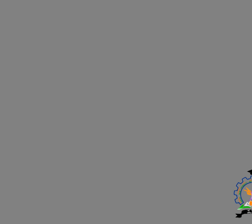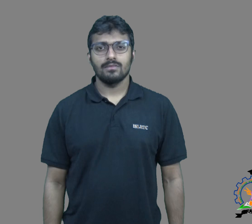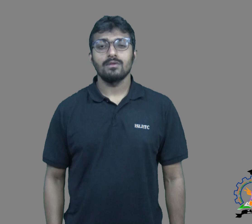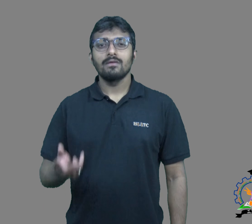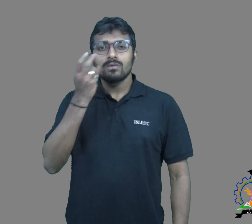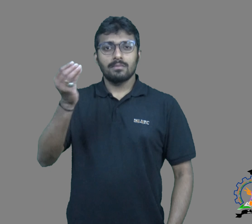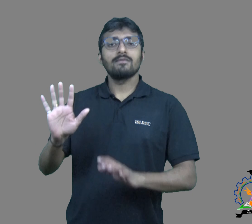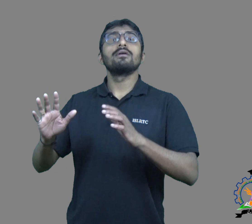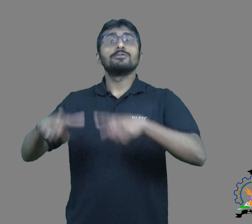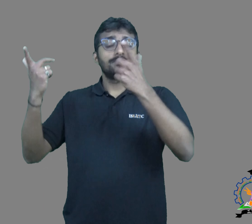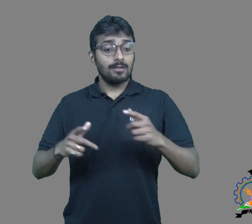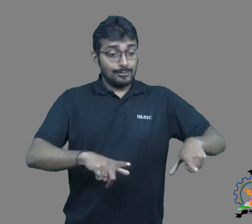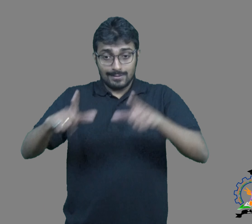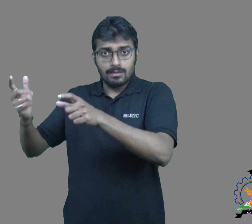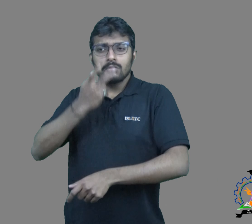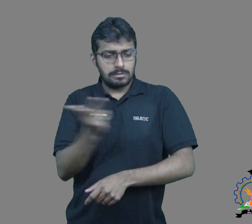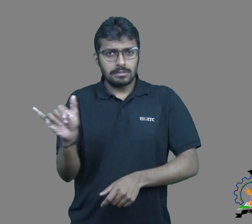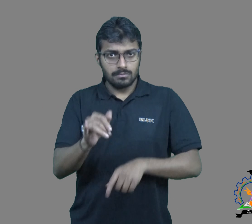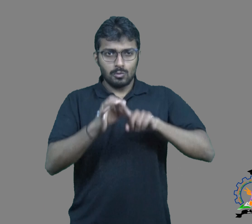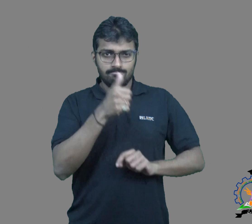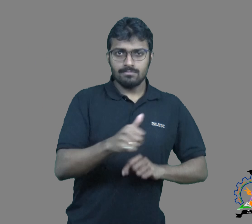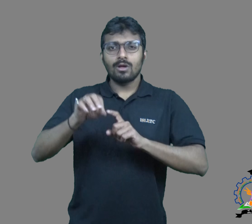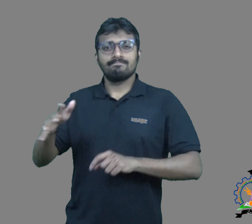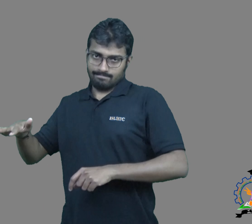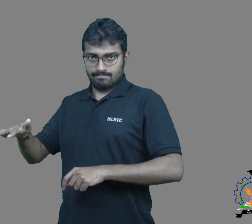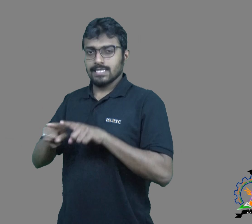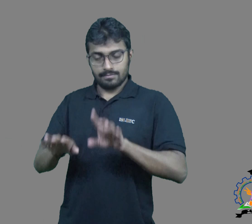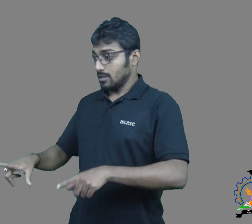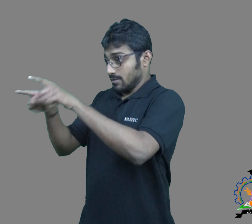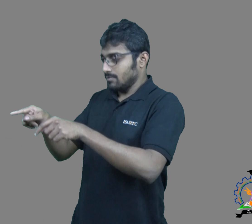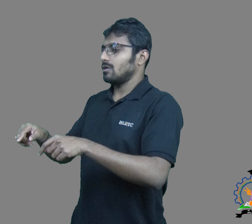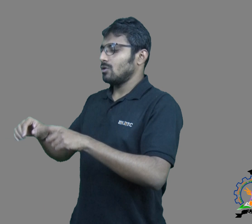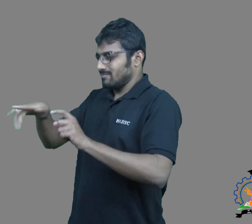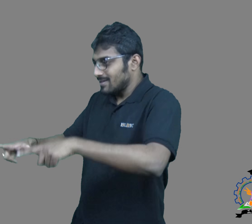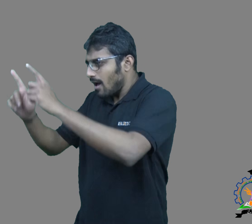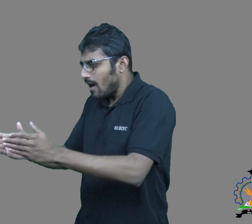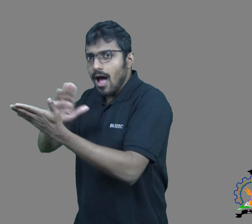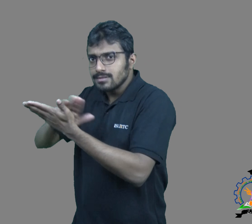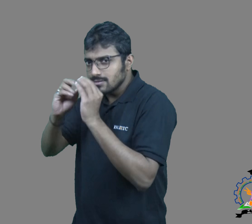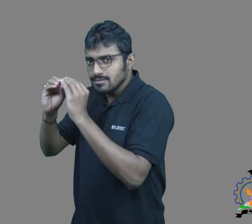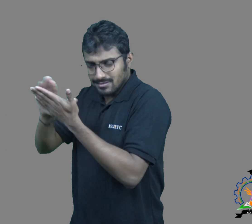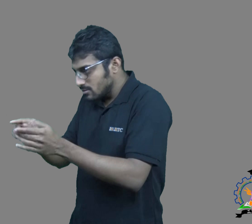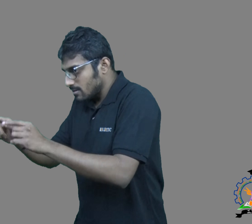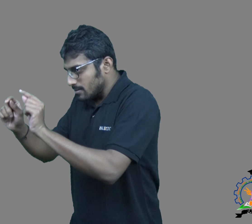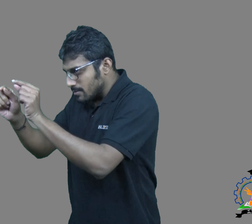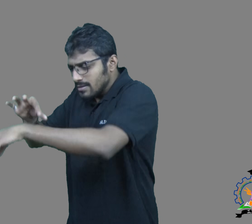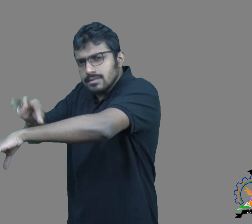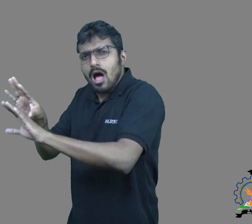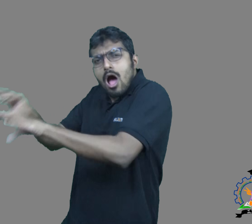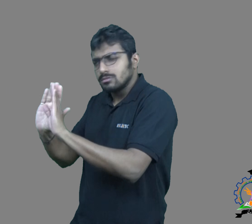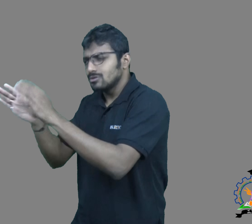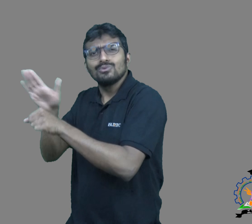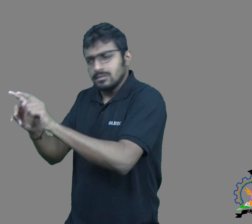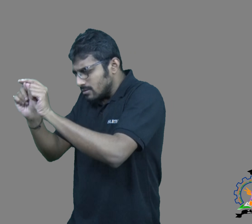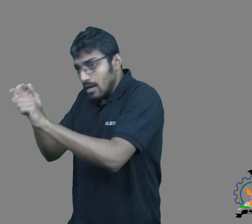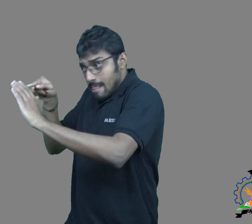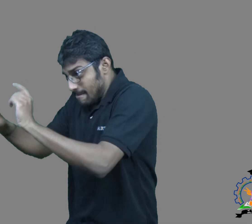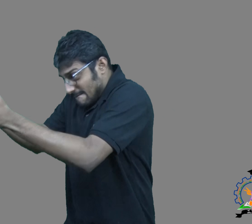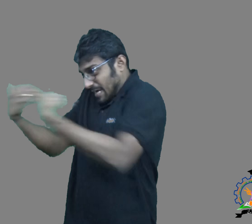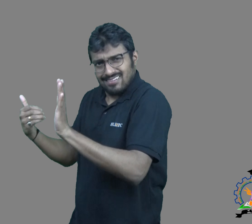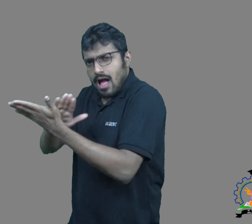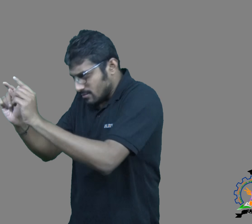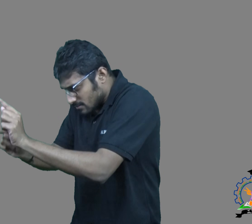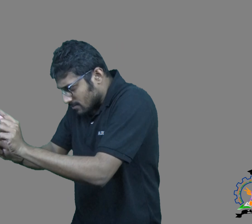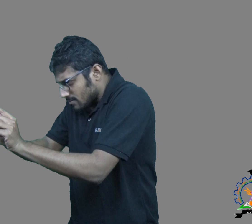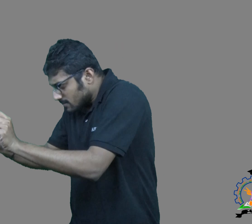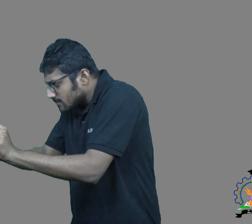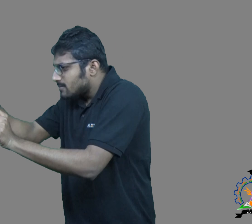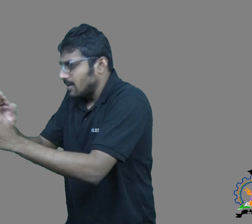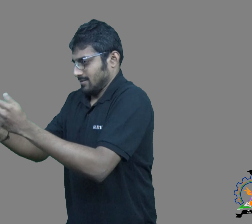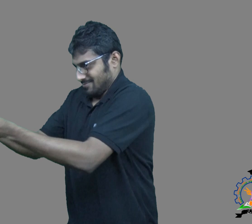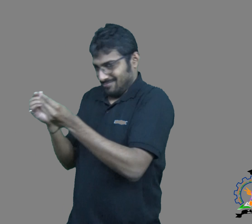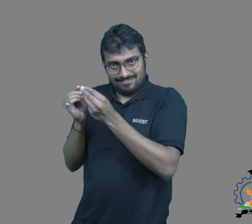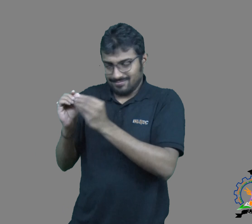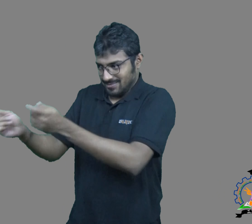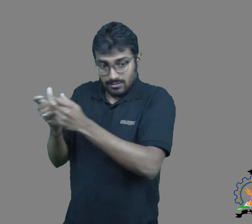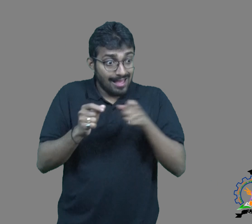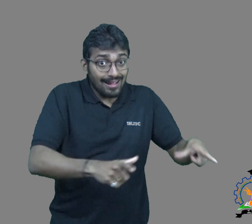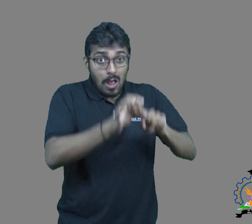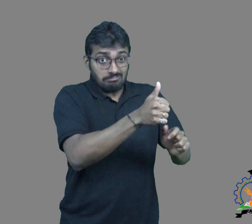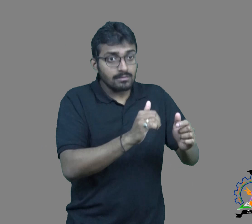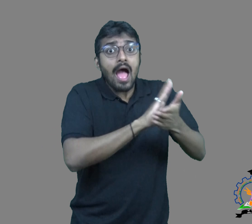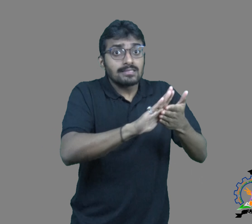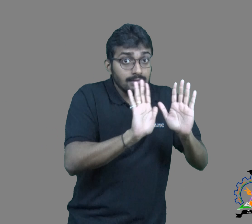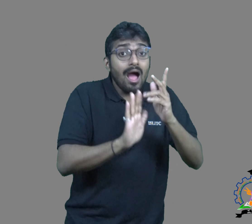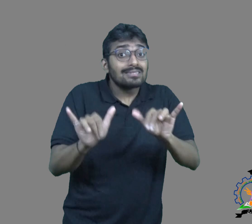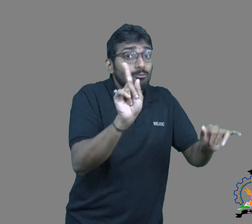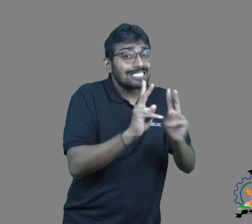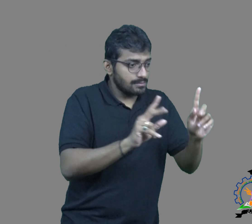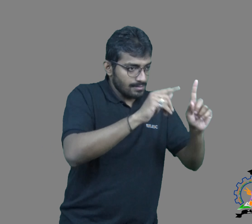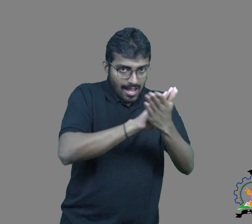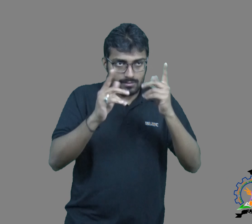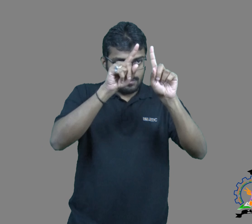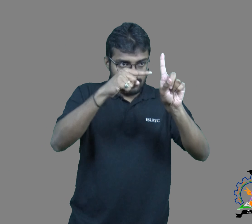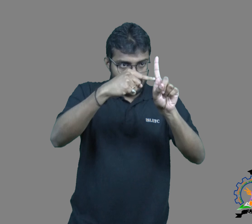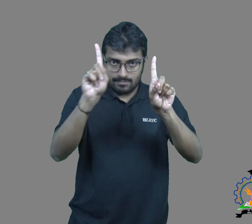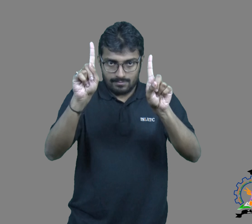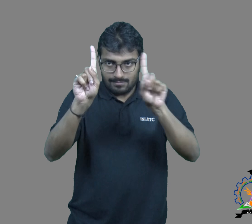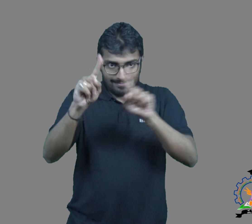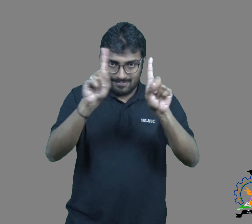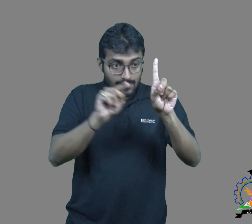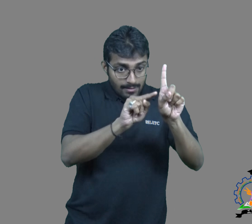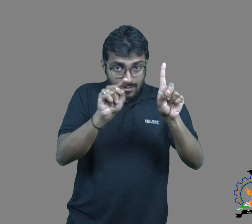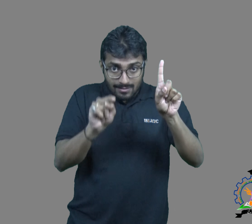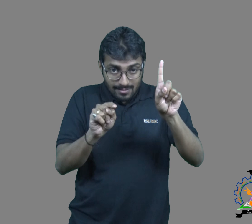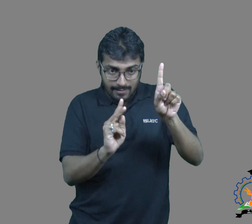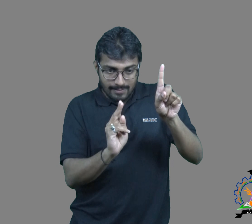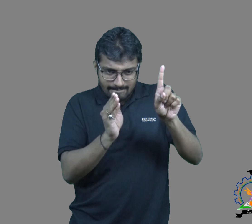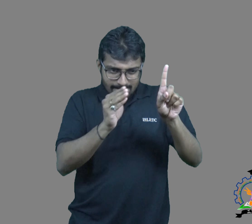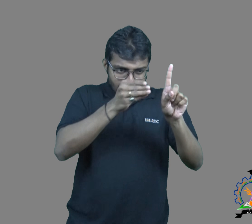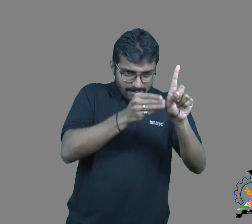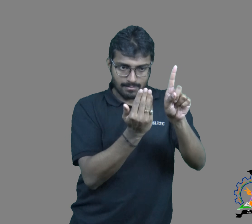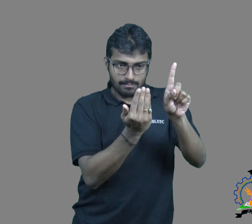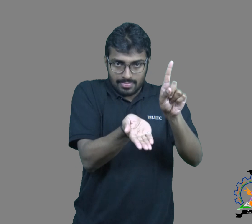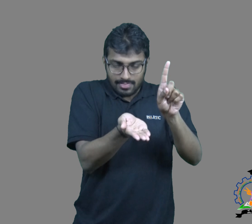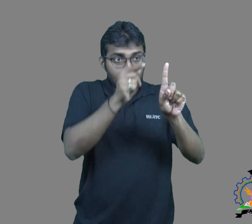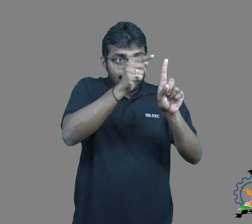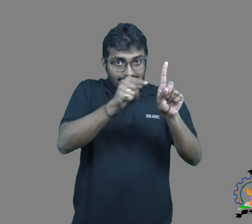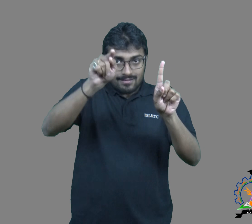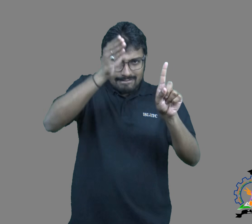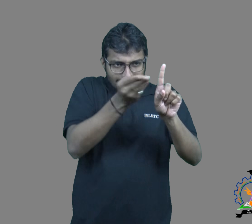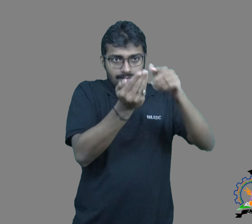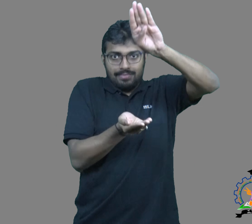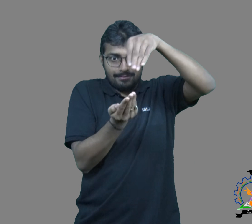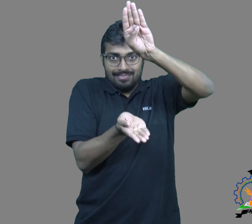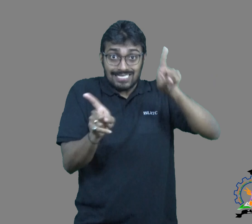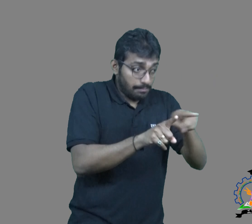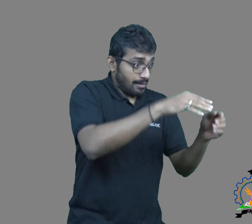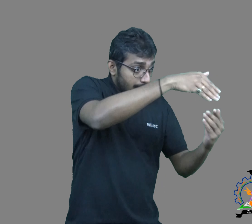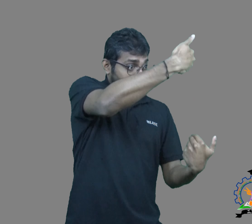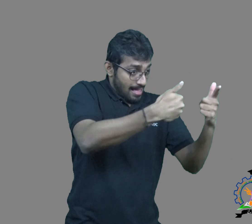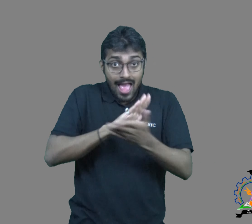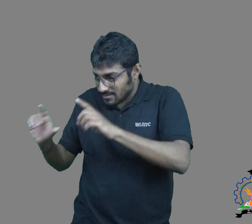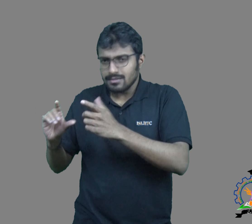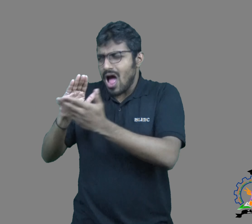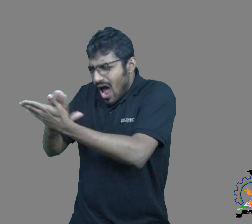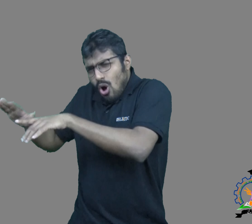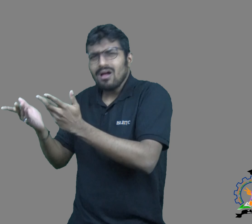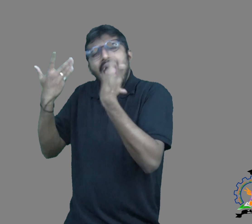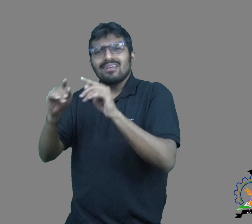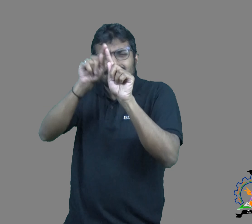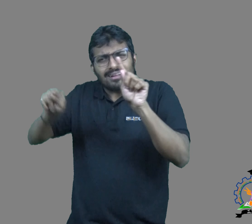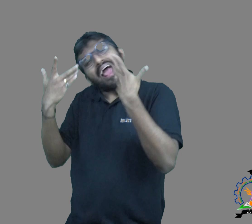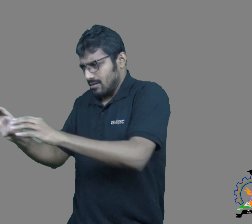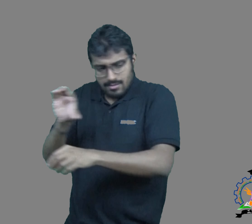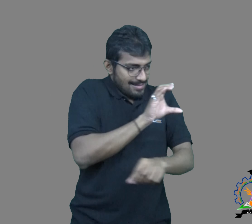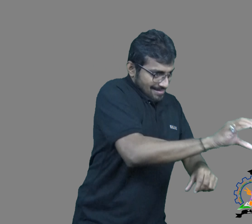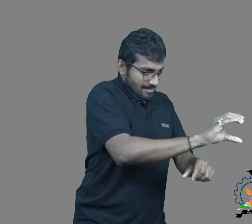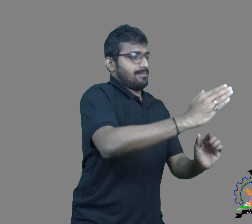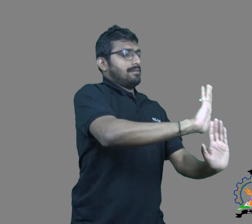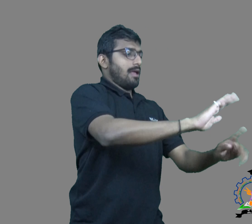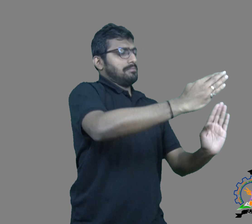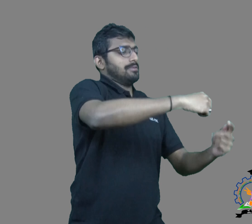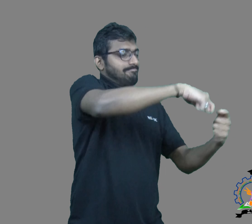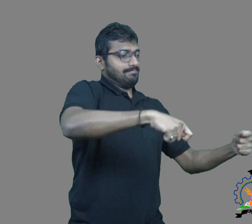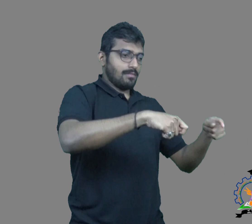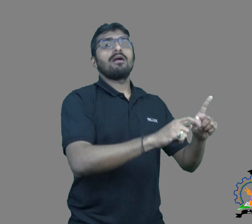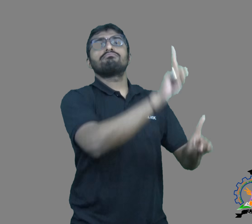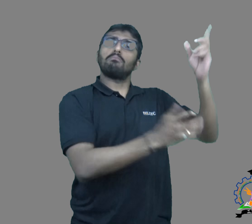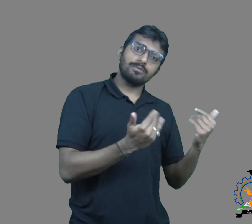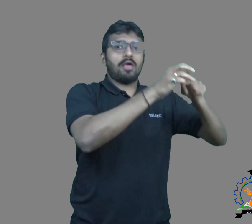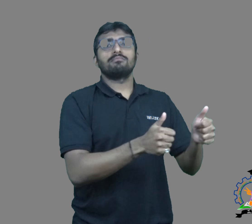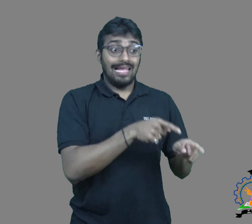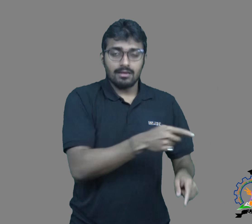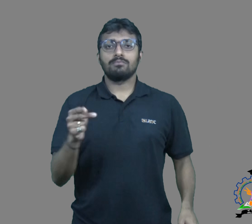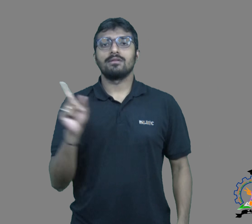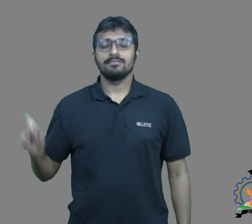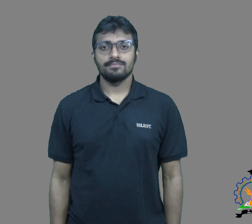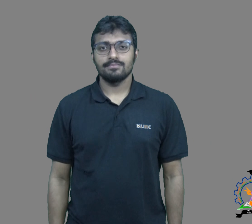H Budding